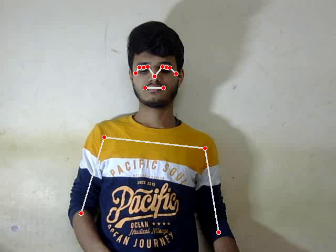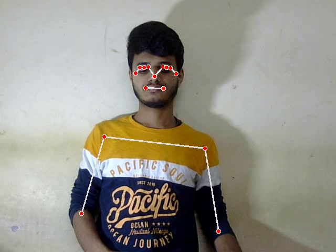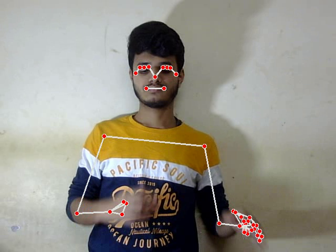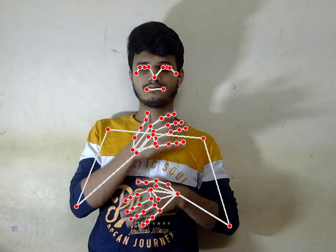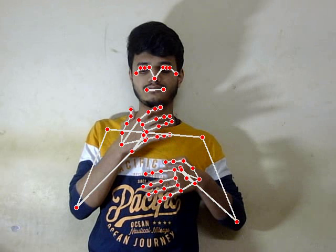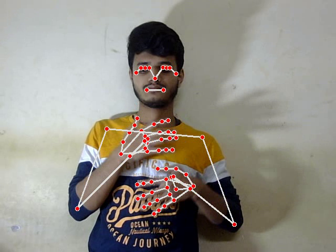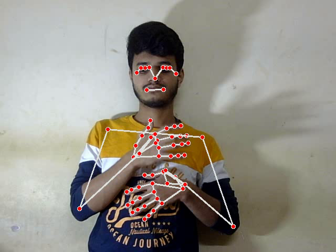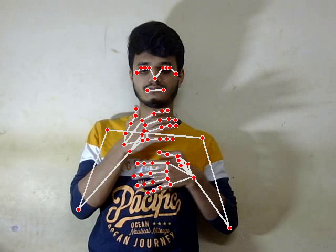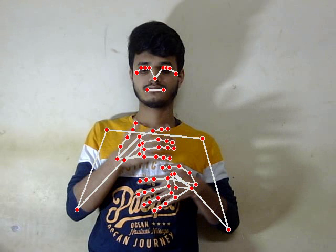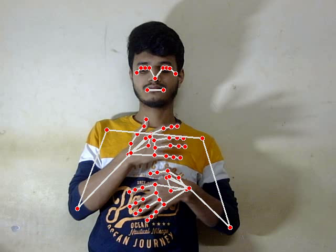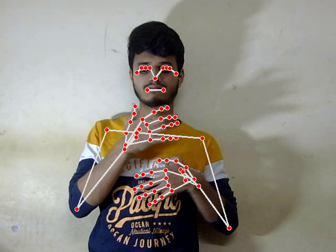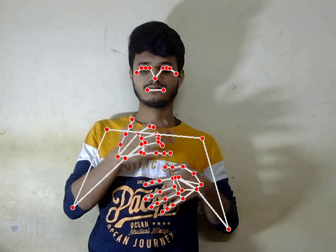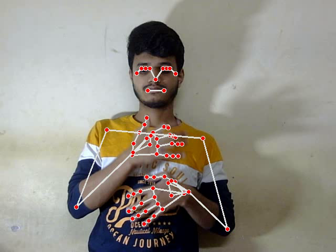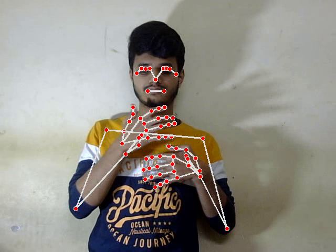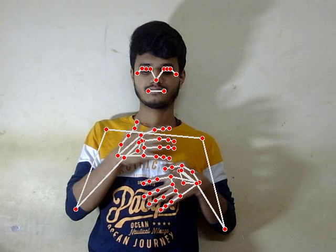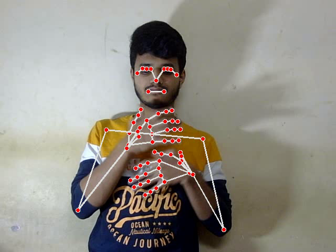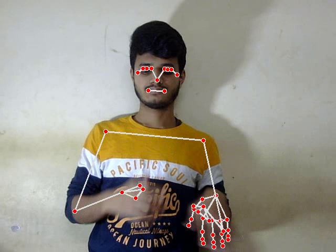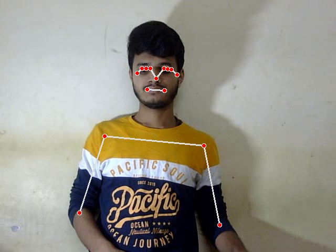happy